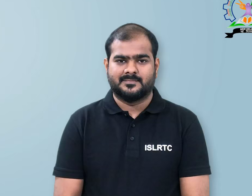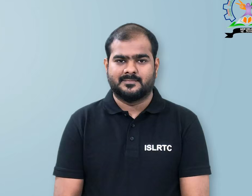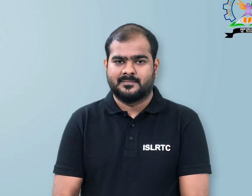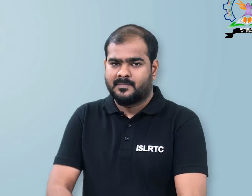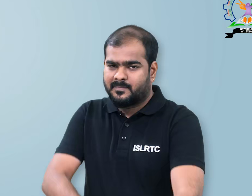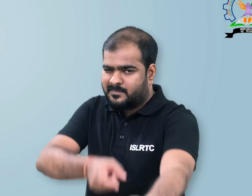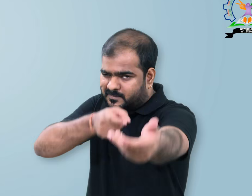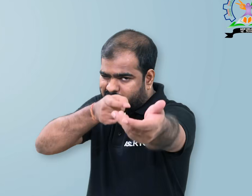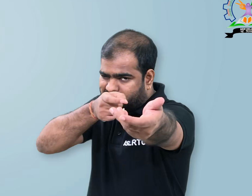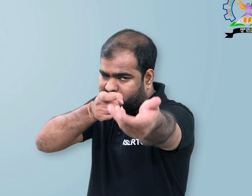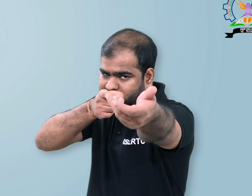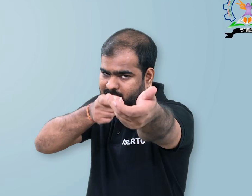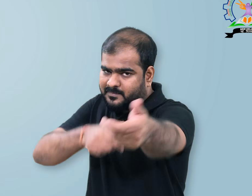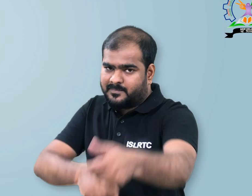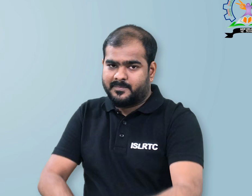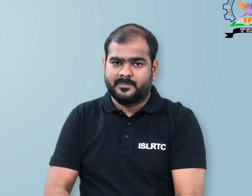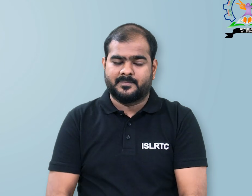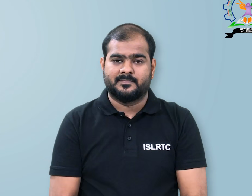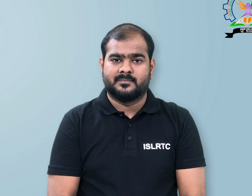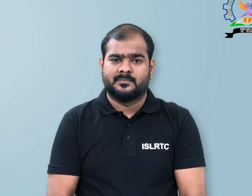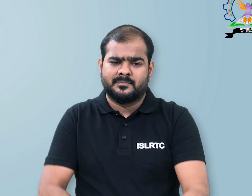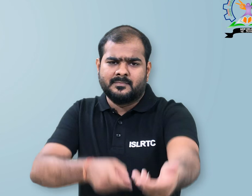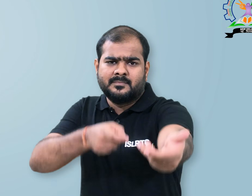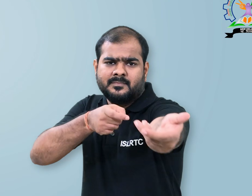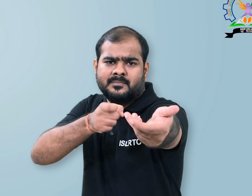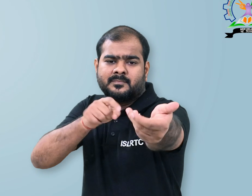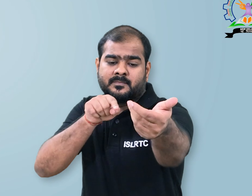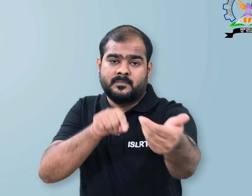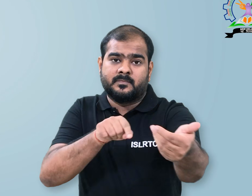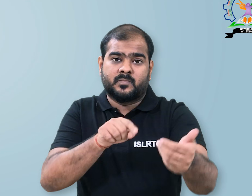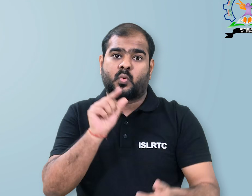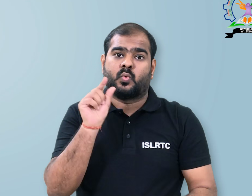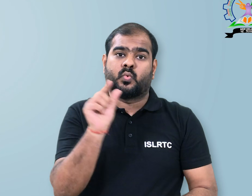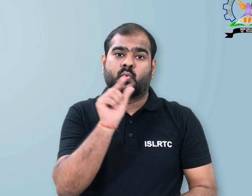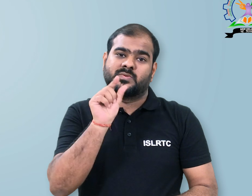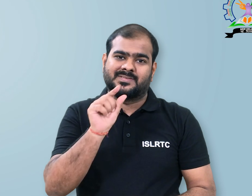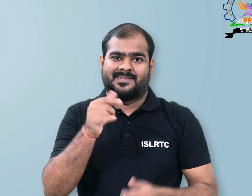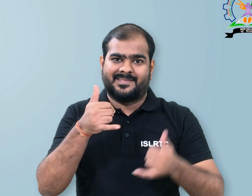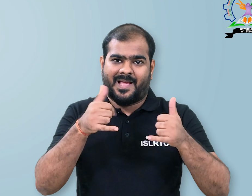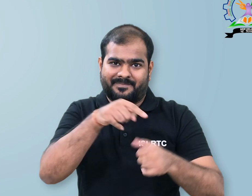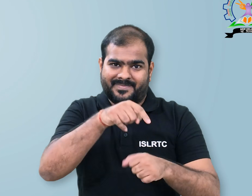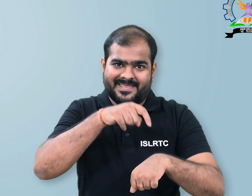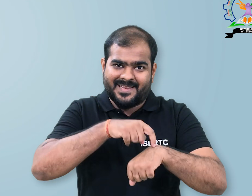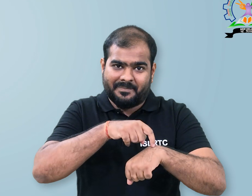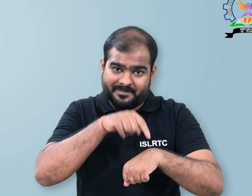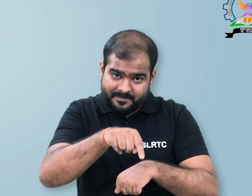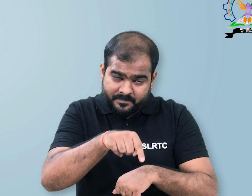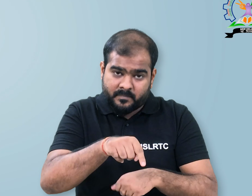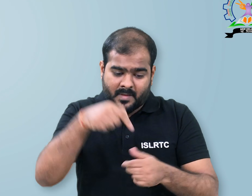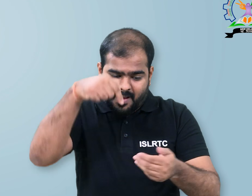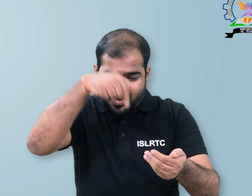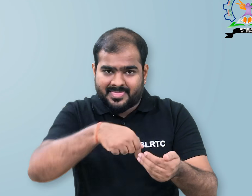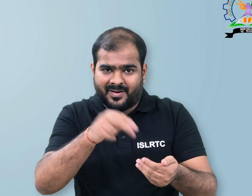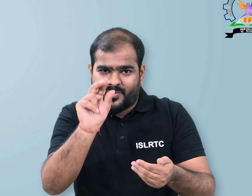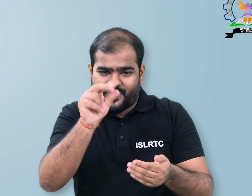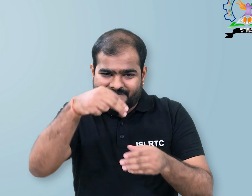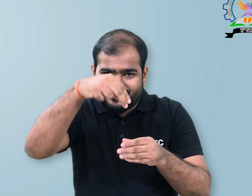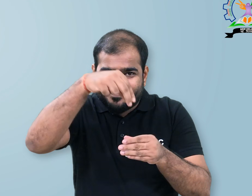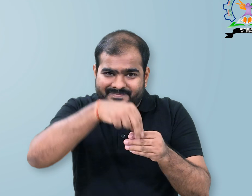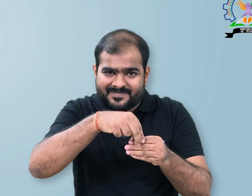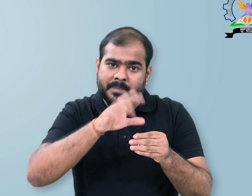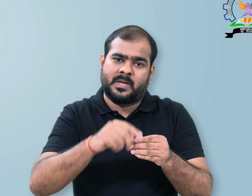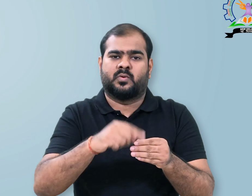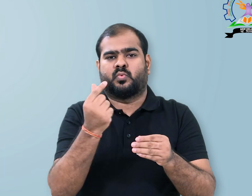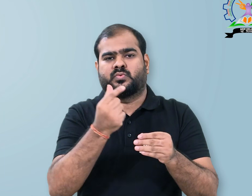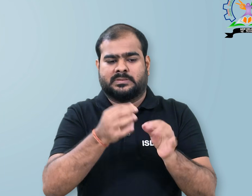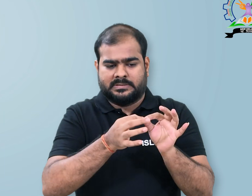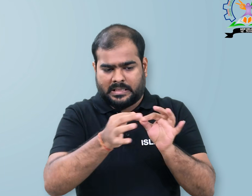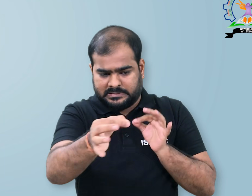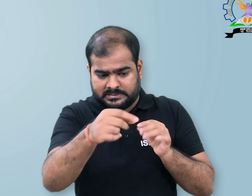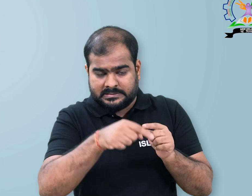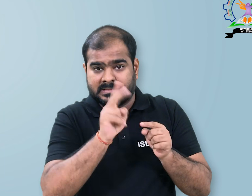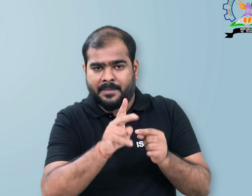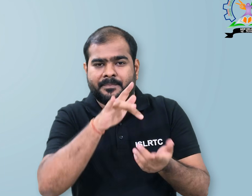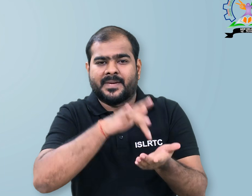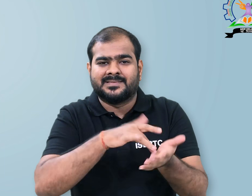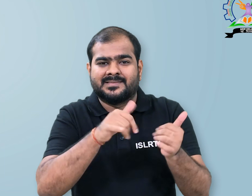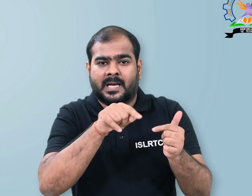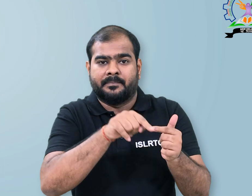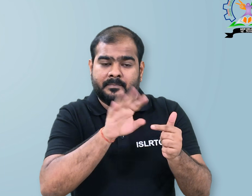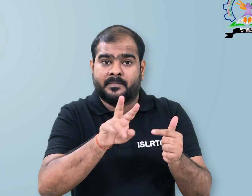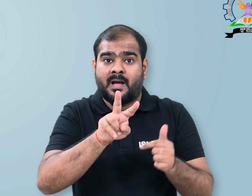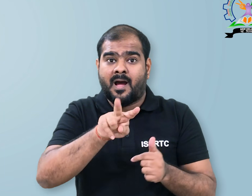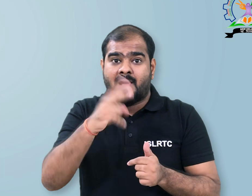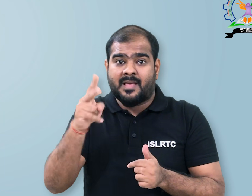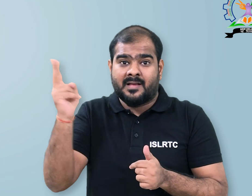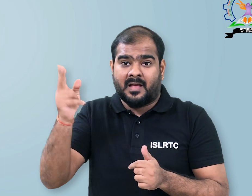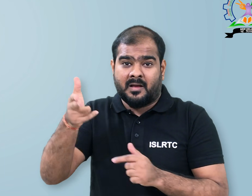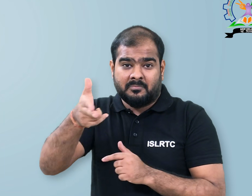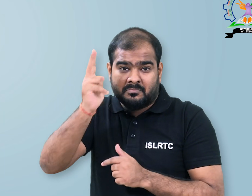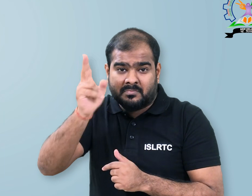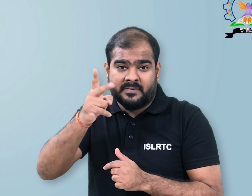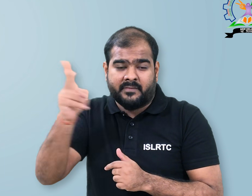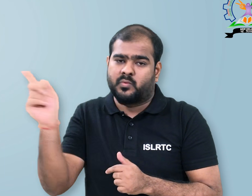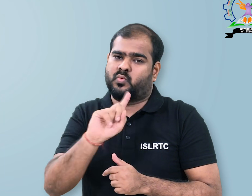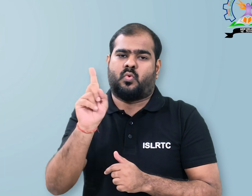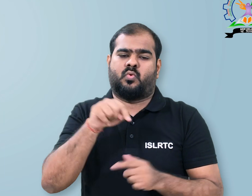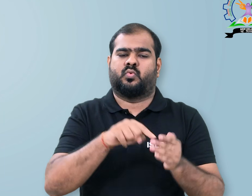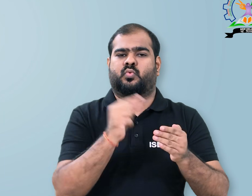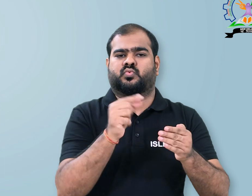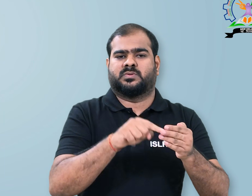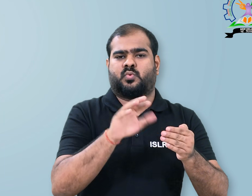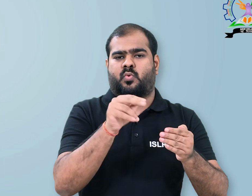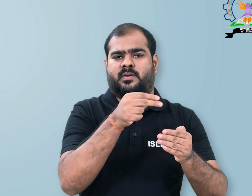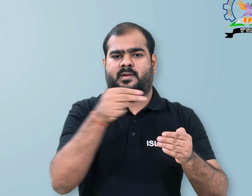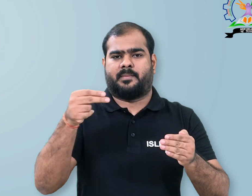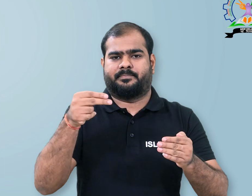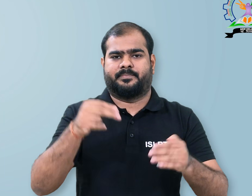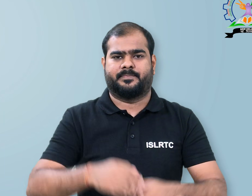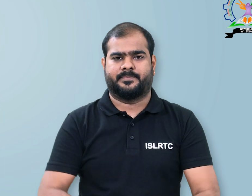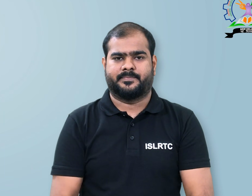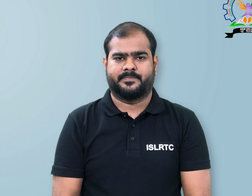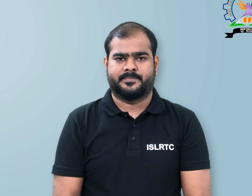Standard Rifle Standard Rifle: A type of rifle used in target shooting, often with specific regulations regarding its weight, caliber, and other features.